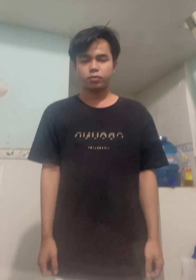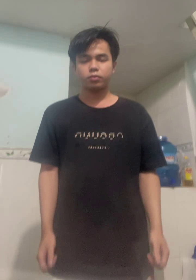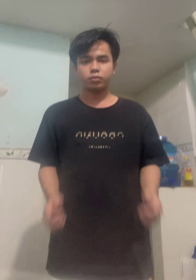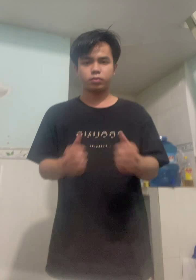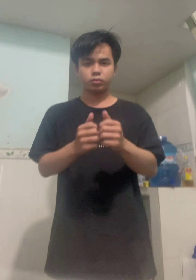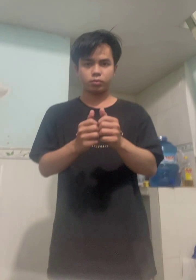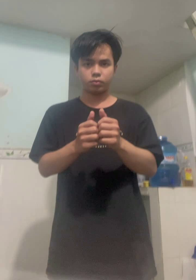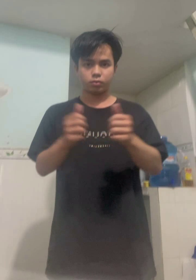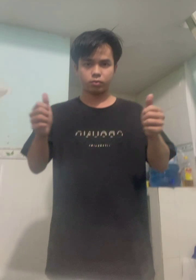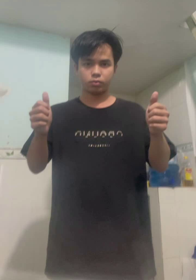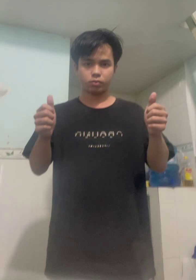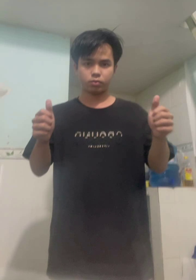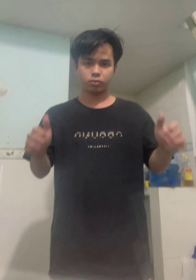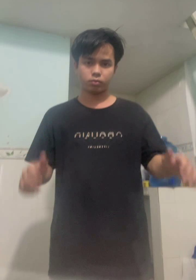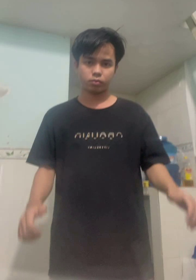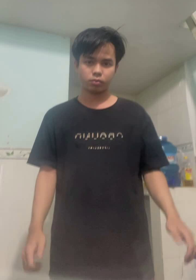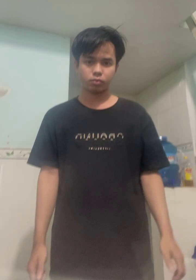chia cat